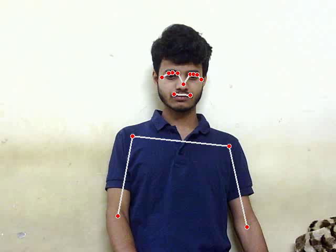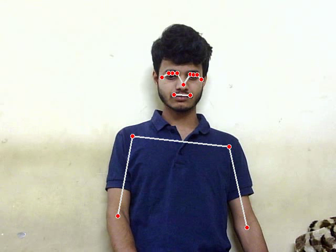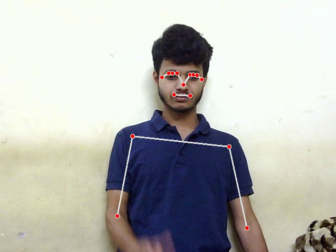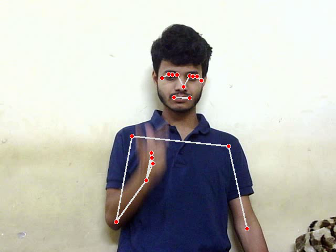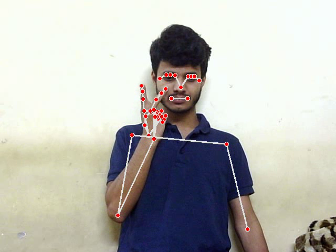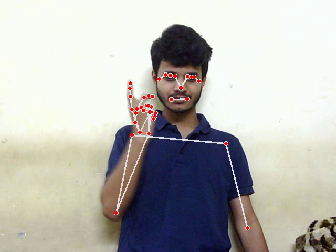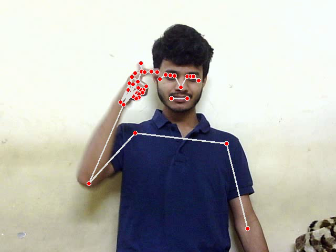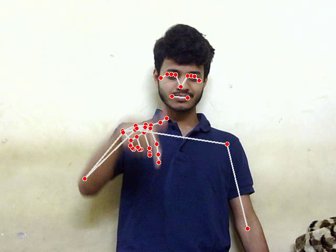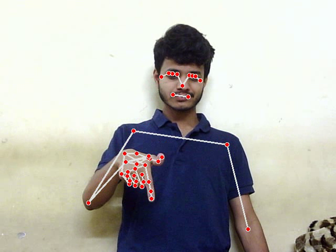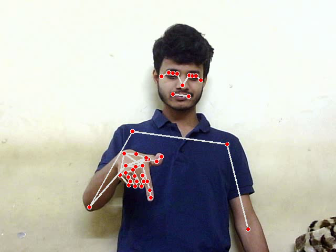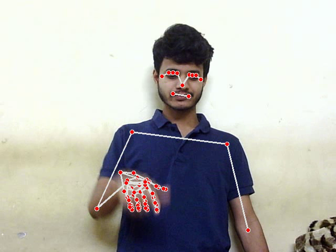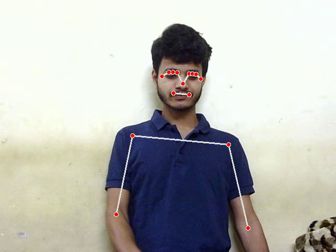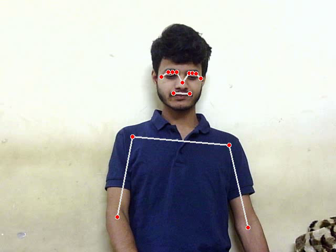see you later